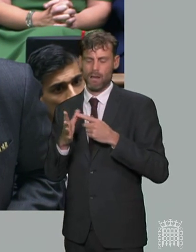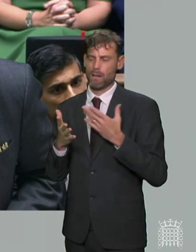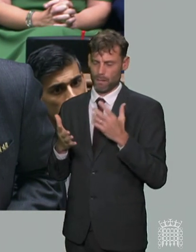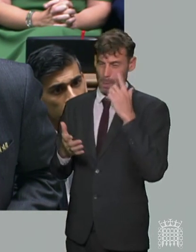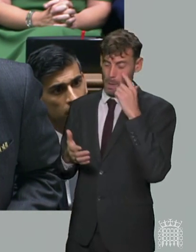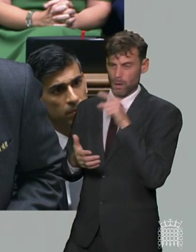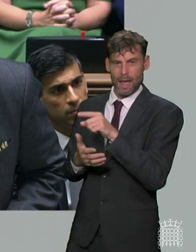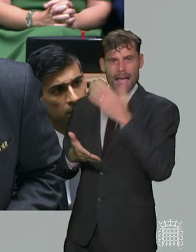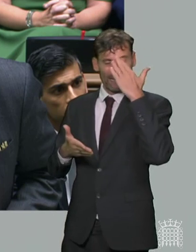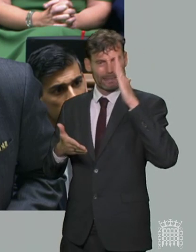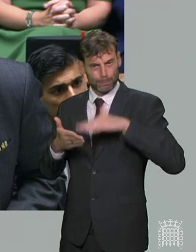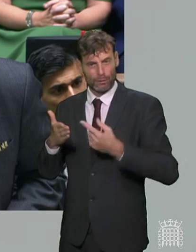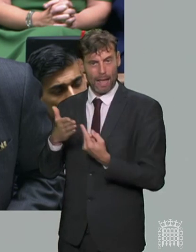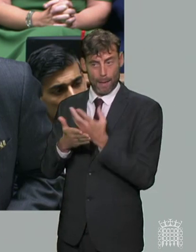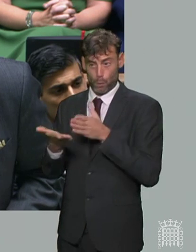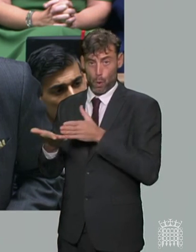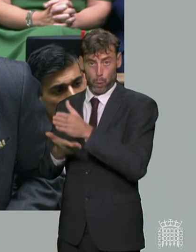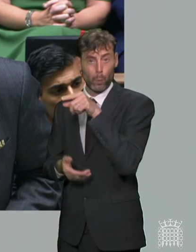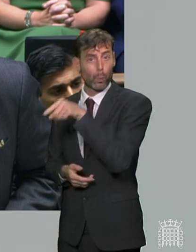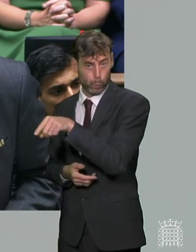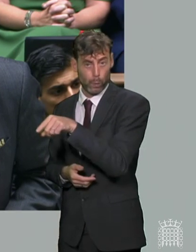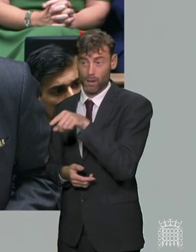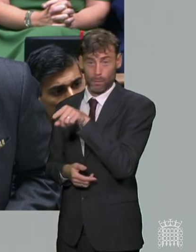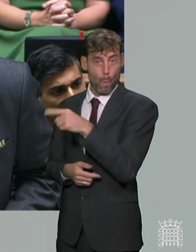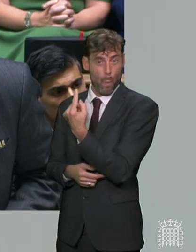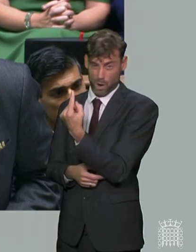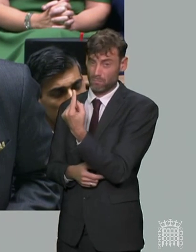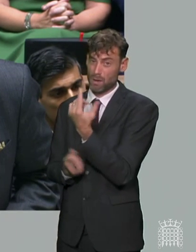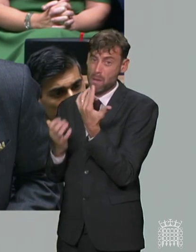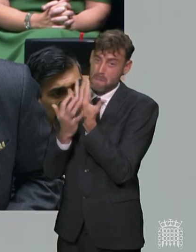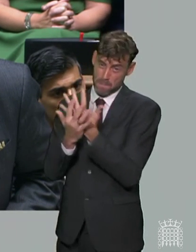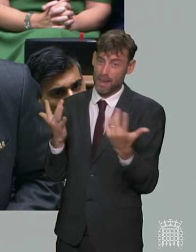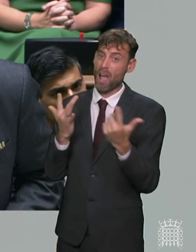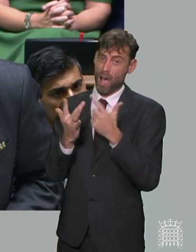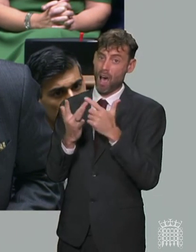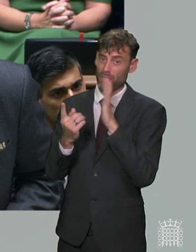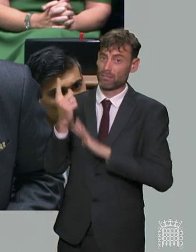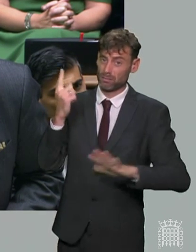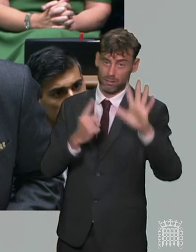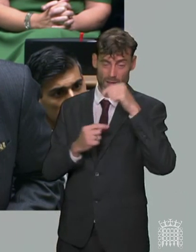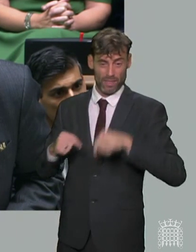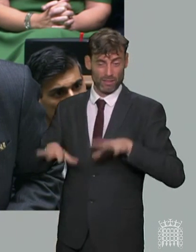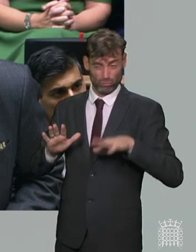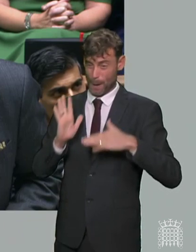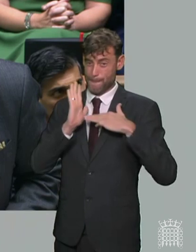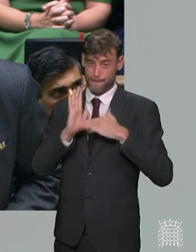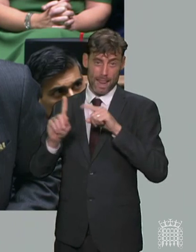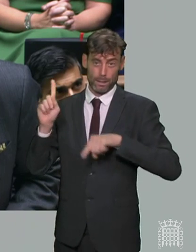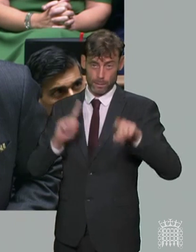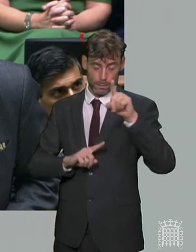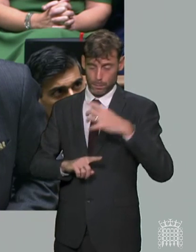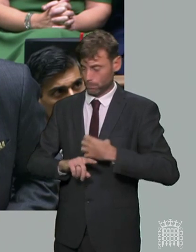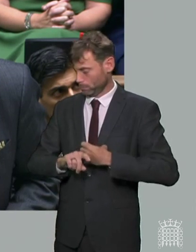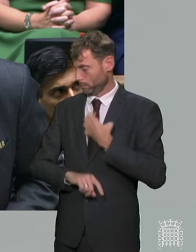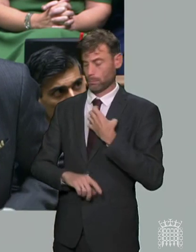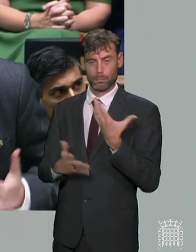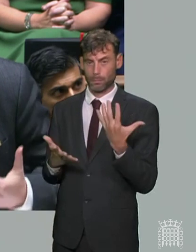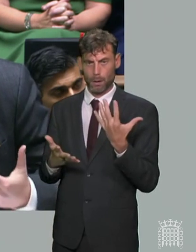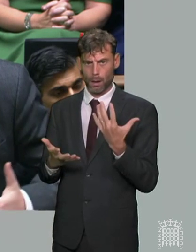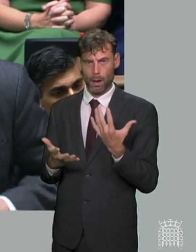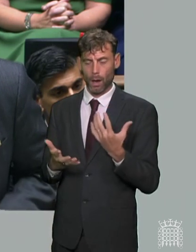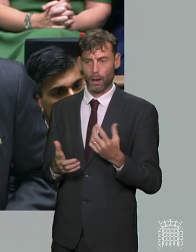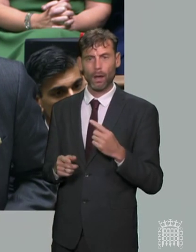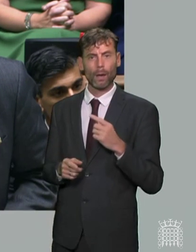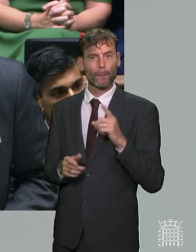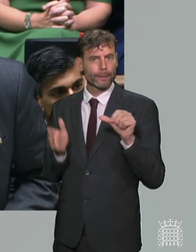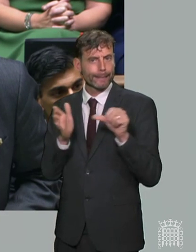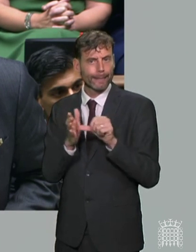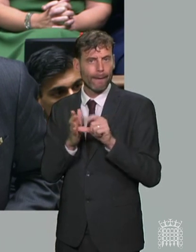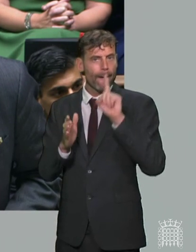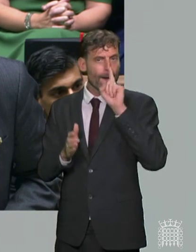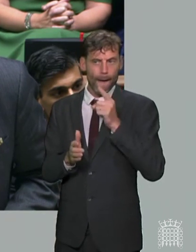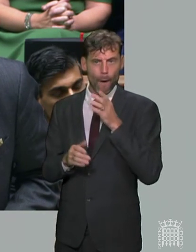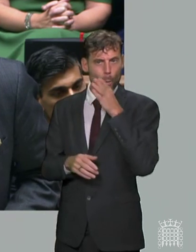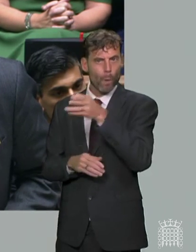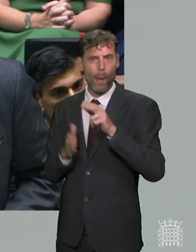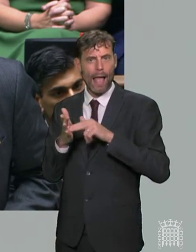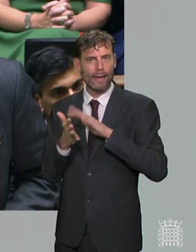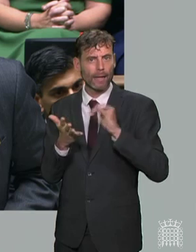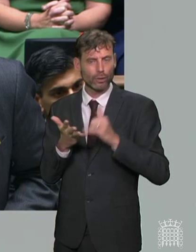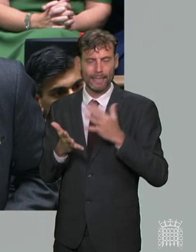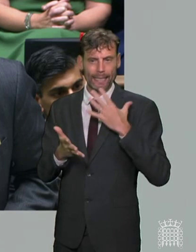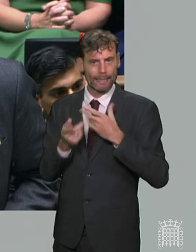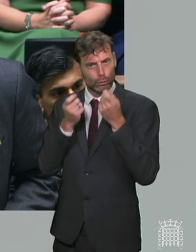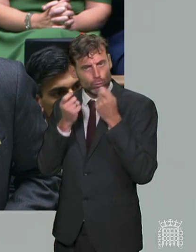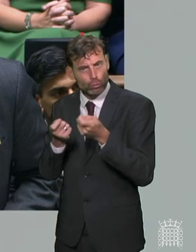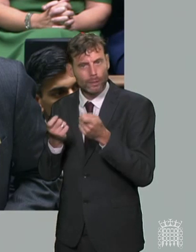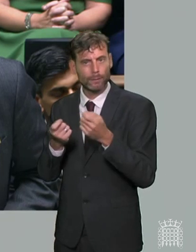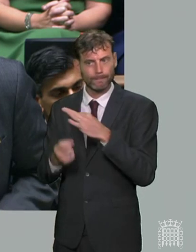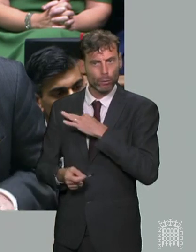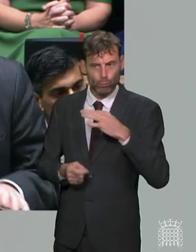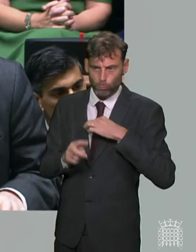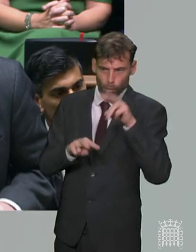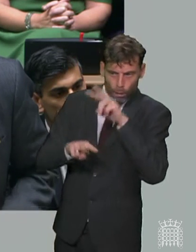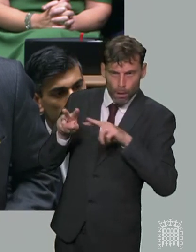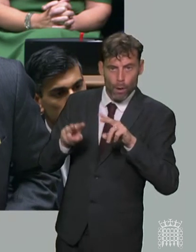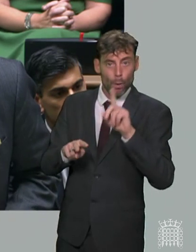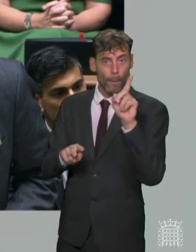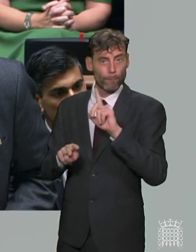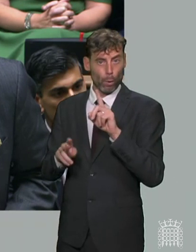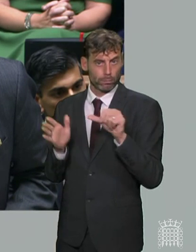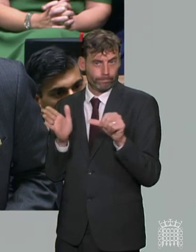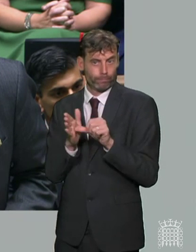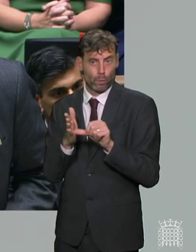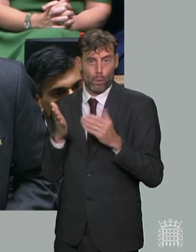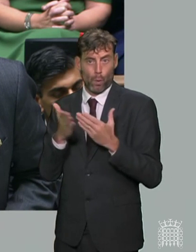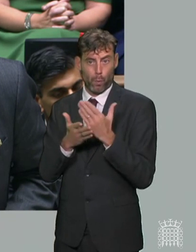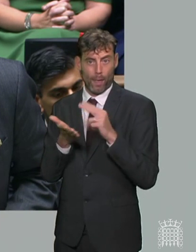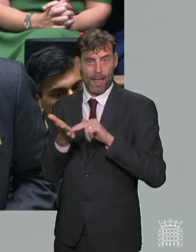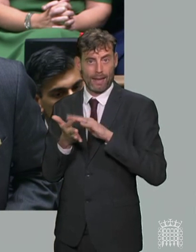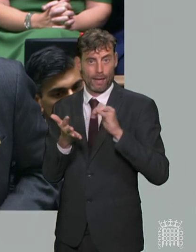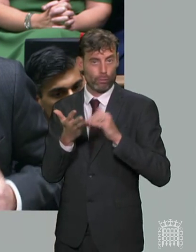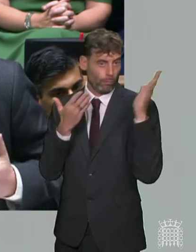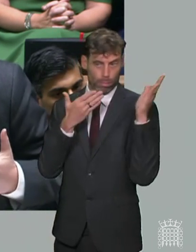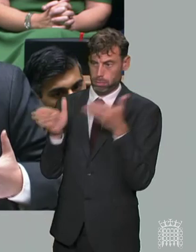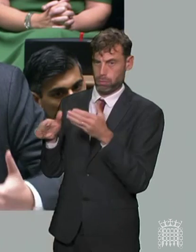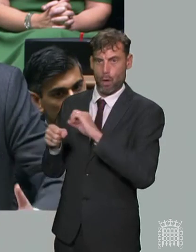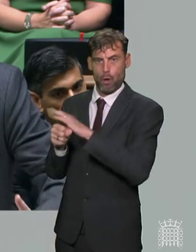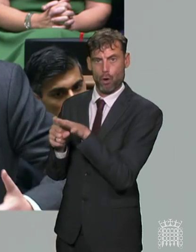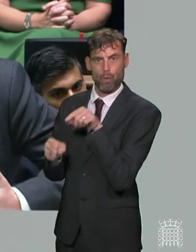I think her experiences have been shared by literally millions of people in this country during the pandemic, because they have not been willing or able to get the oncology treatment that they need because of the pressure of covid on the system.